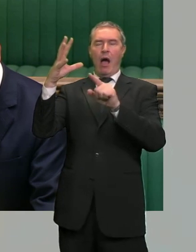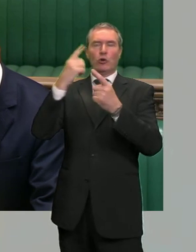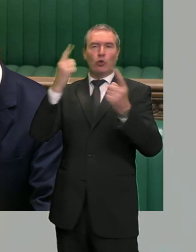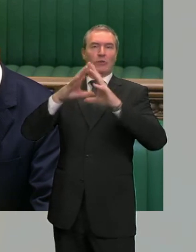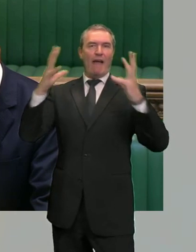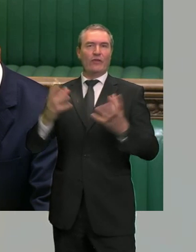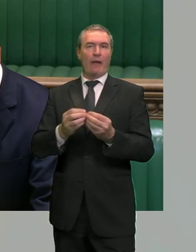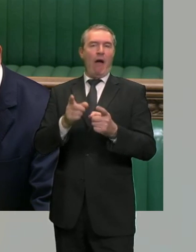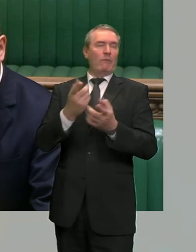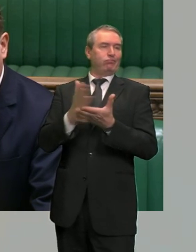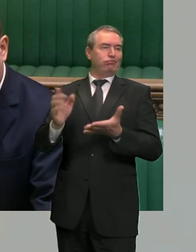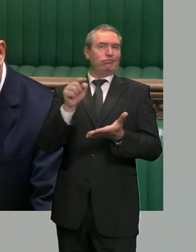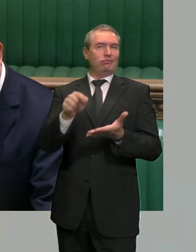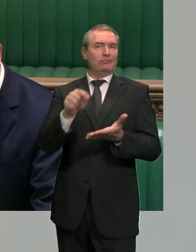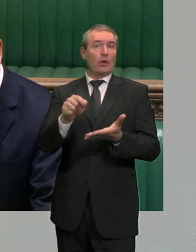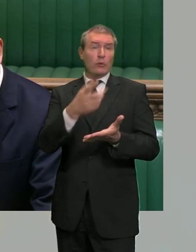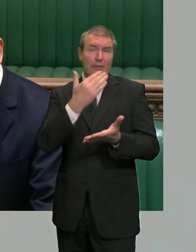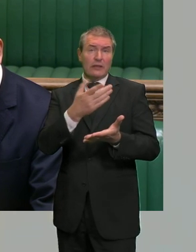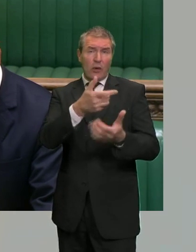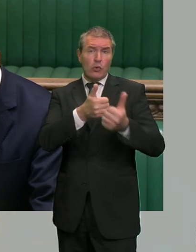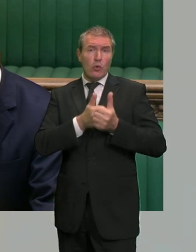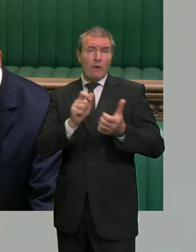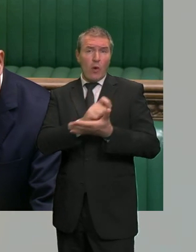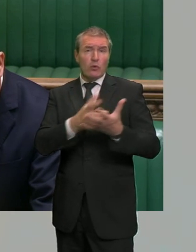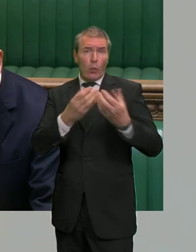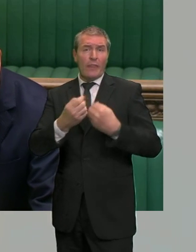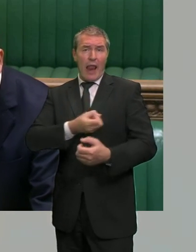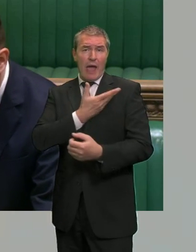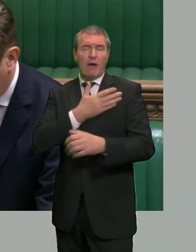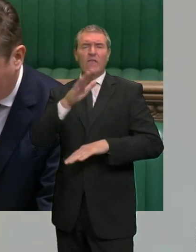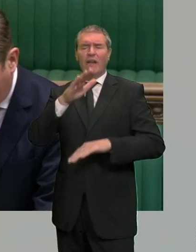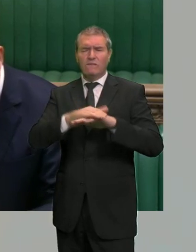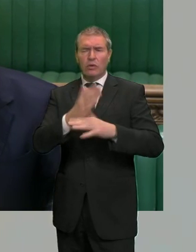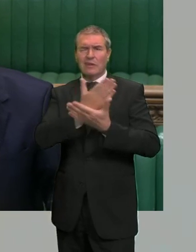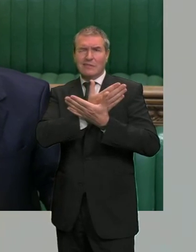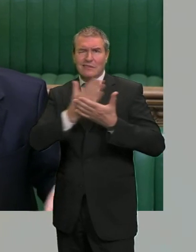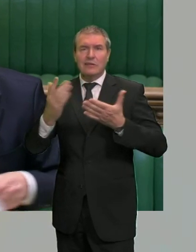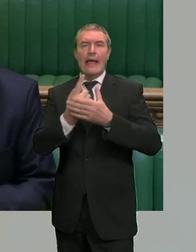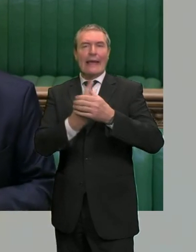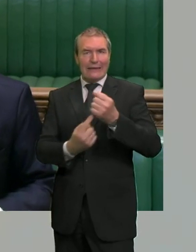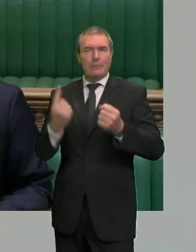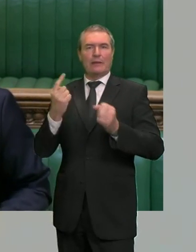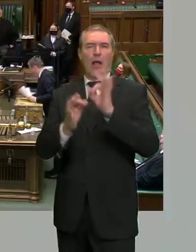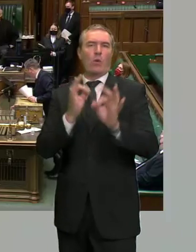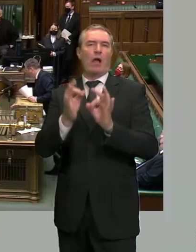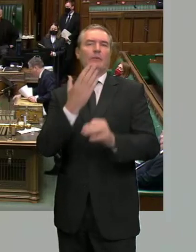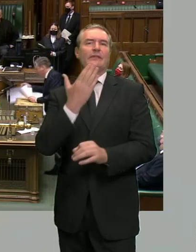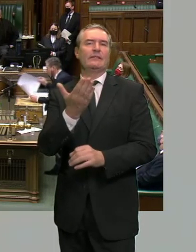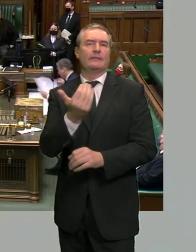So, will the Prime Minister vote with Labour today for a full, transparent, independent inquiry?